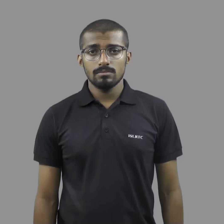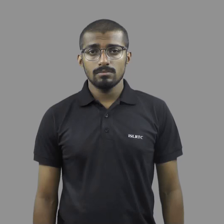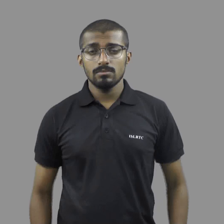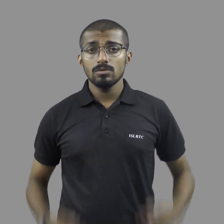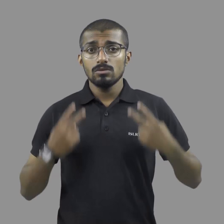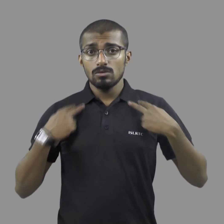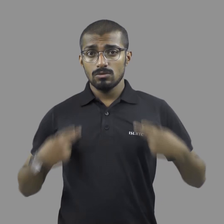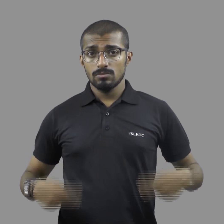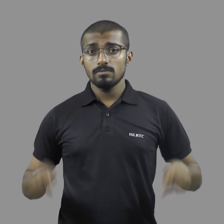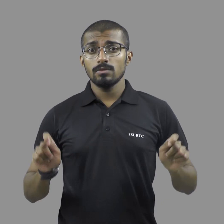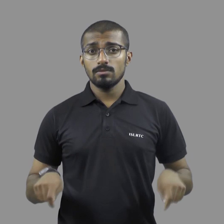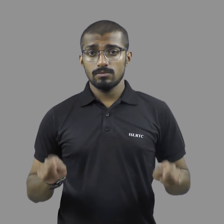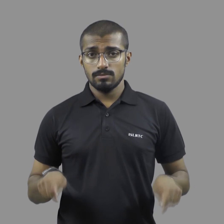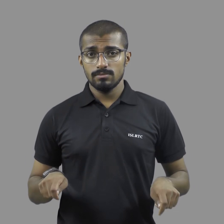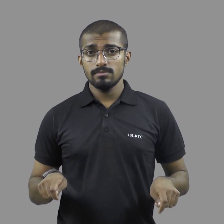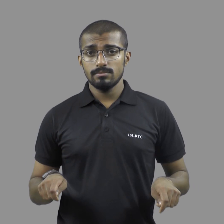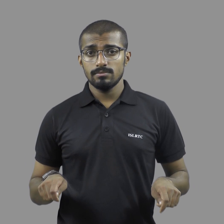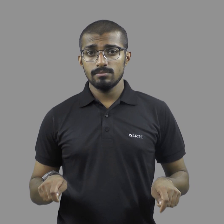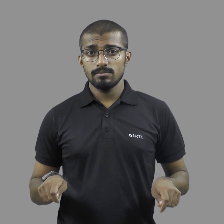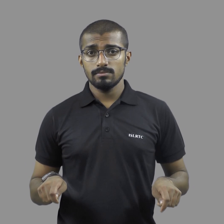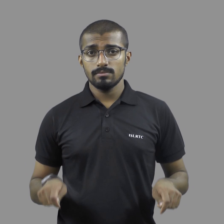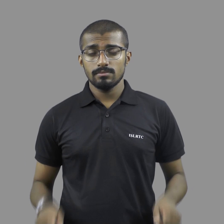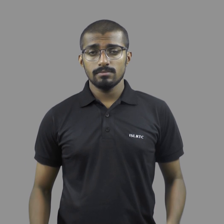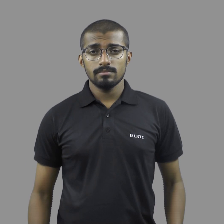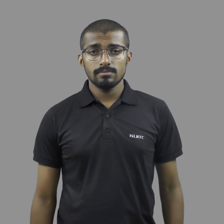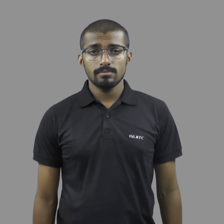Law